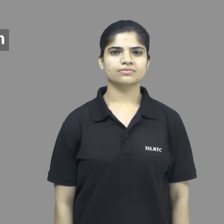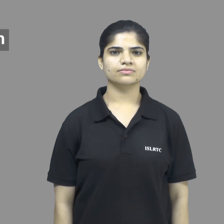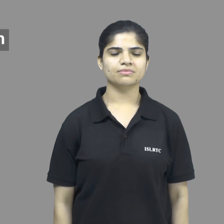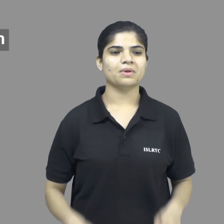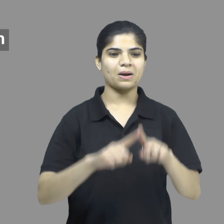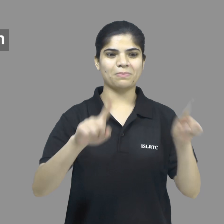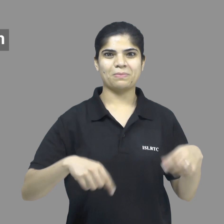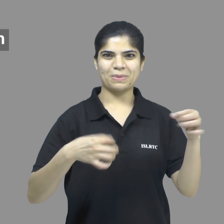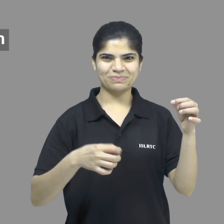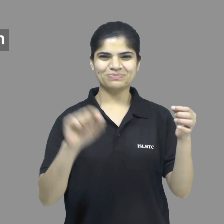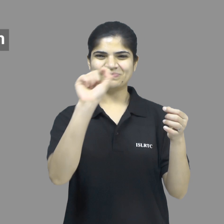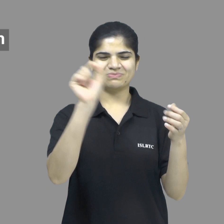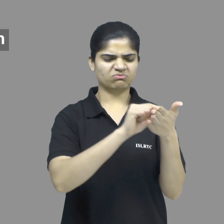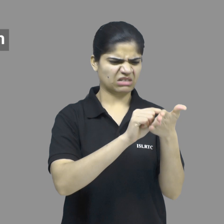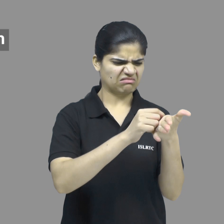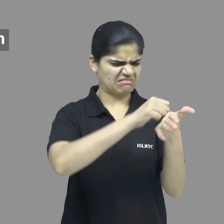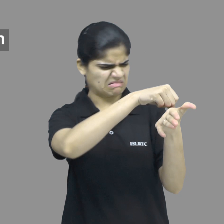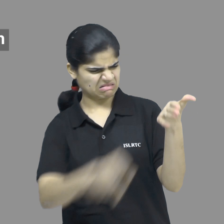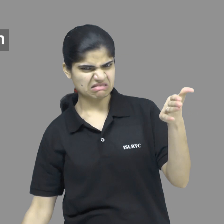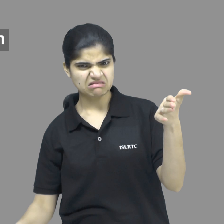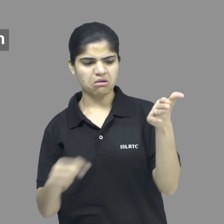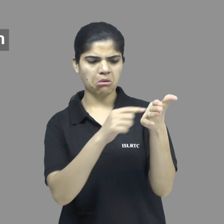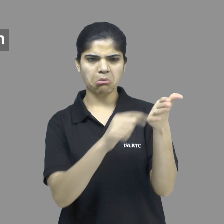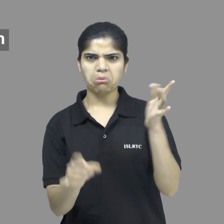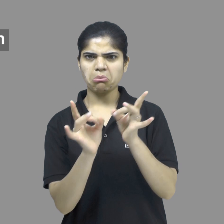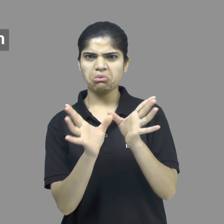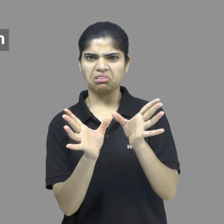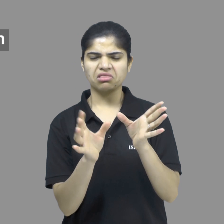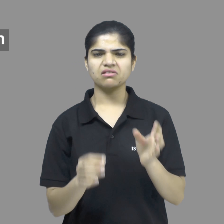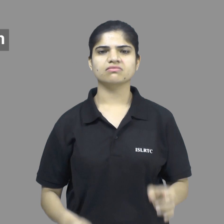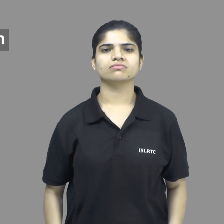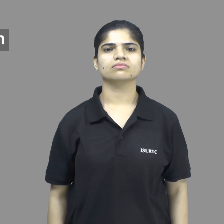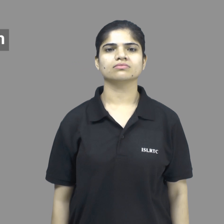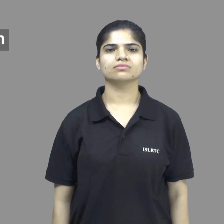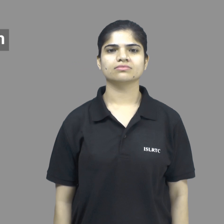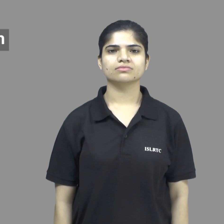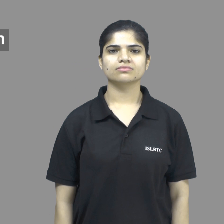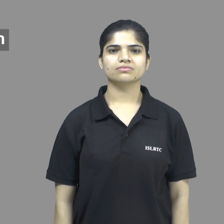Scratch (Paper)